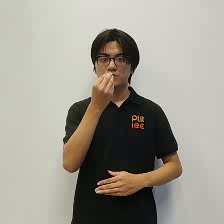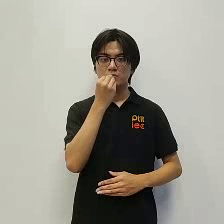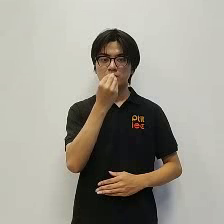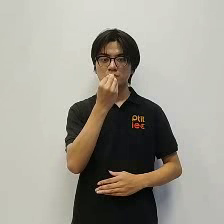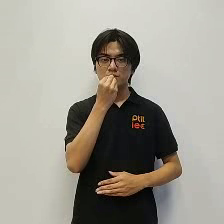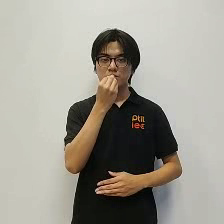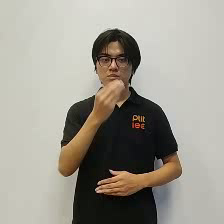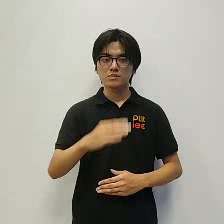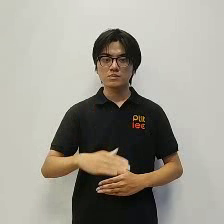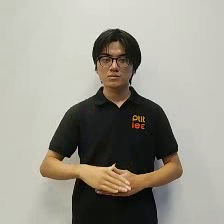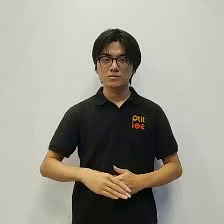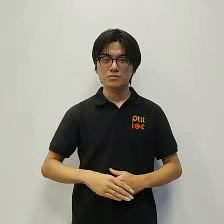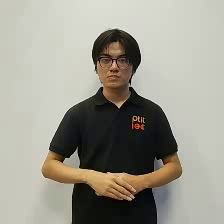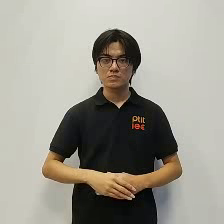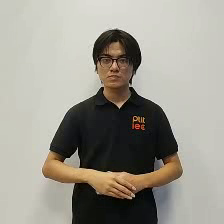Ăn